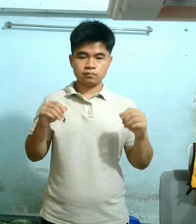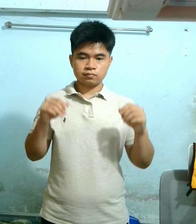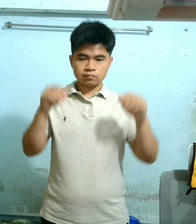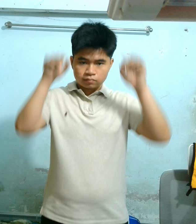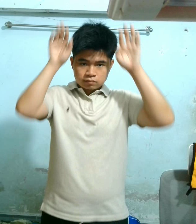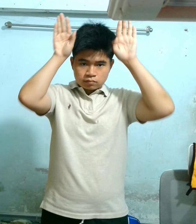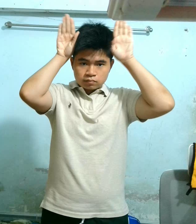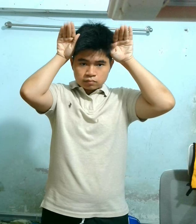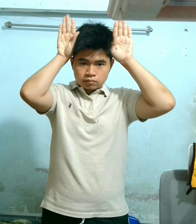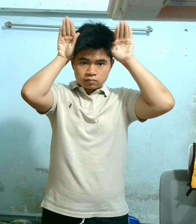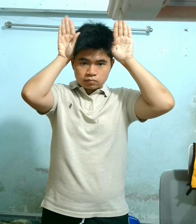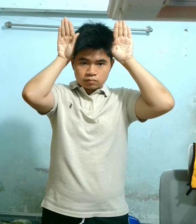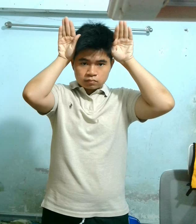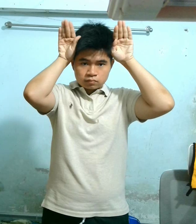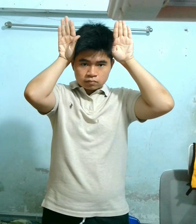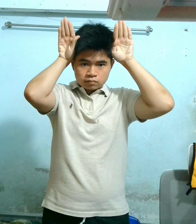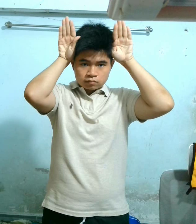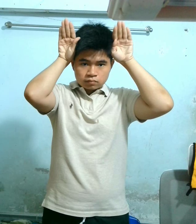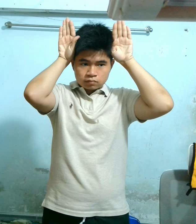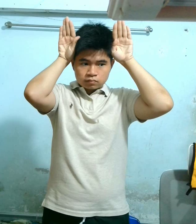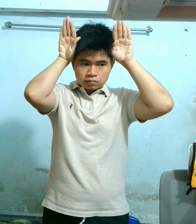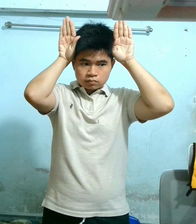cho